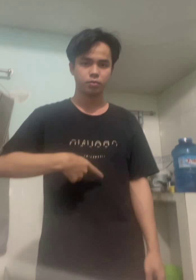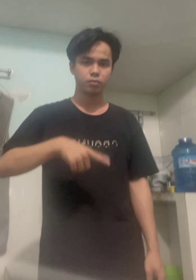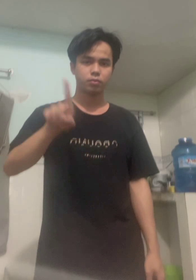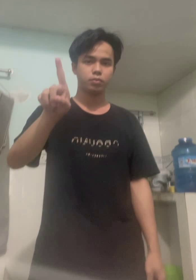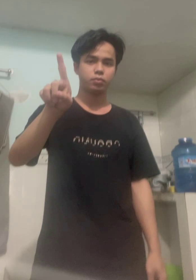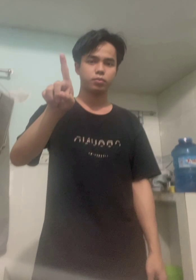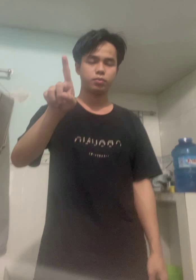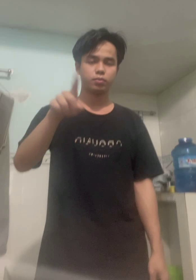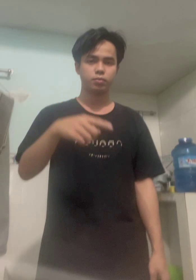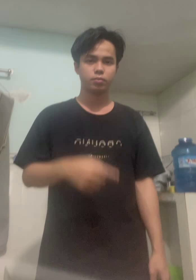di